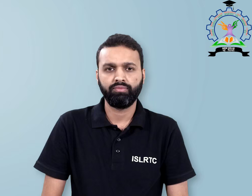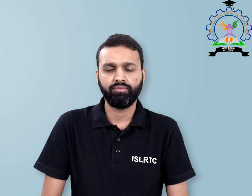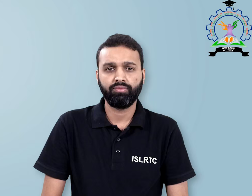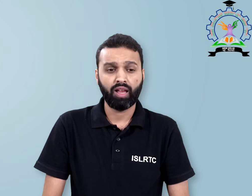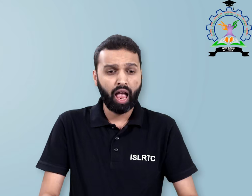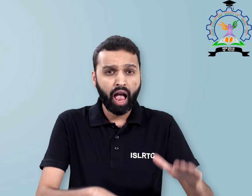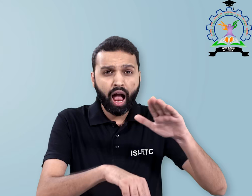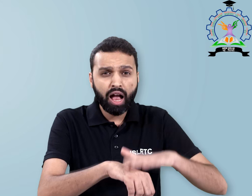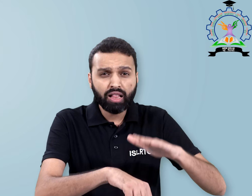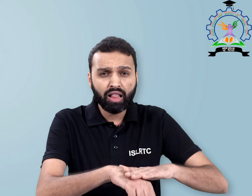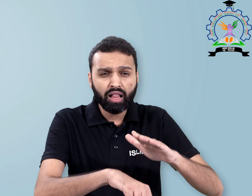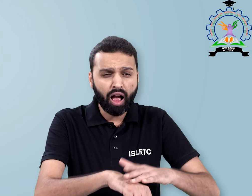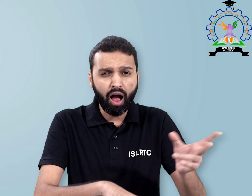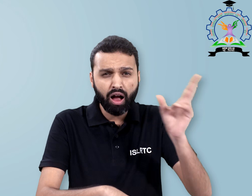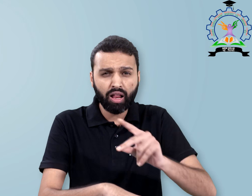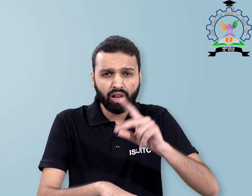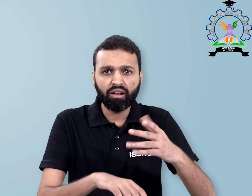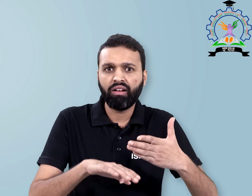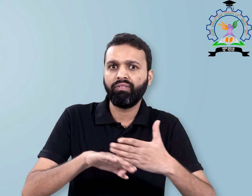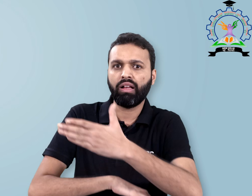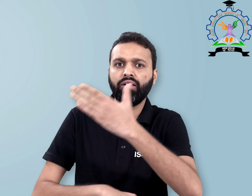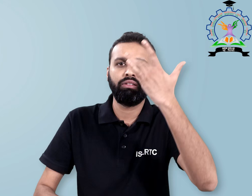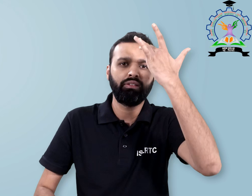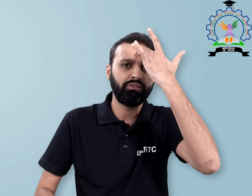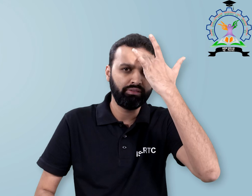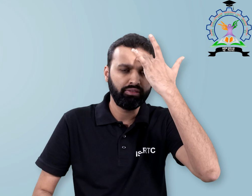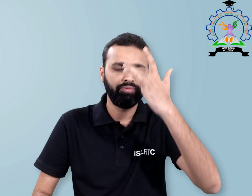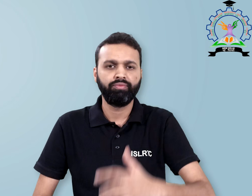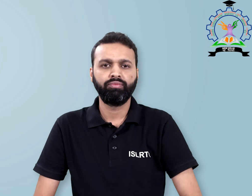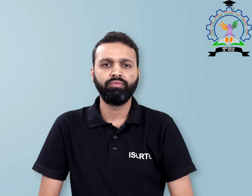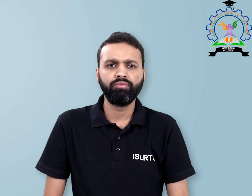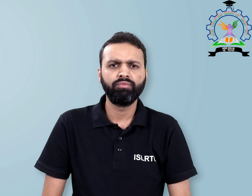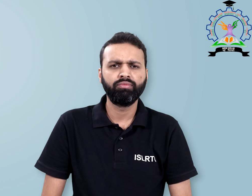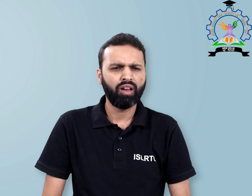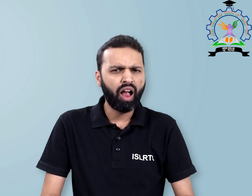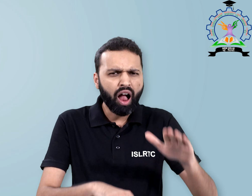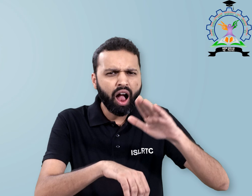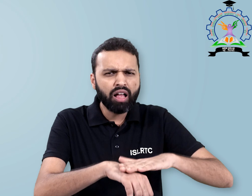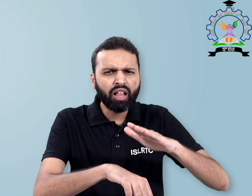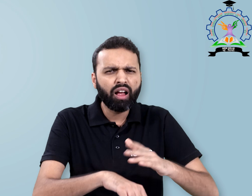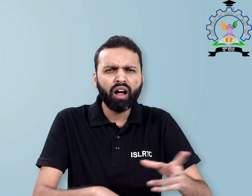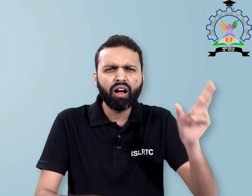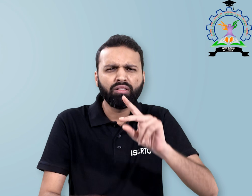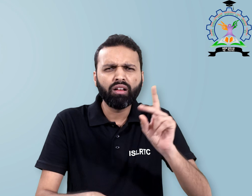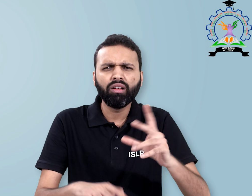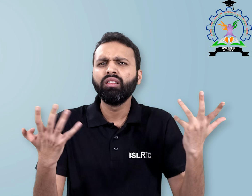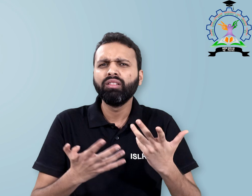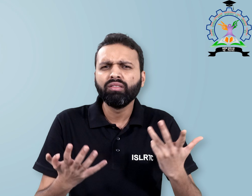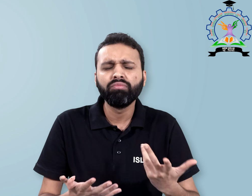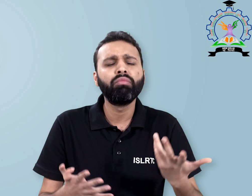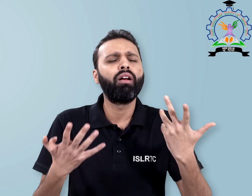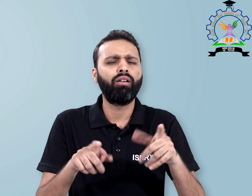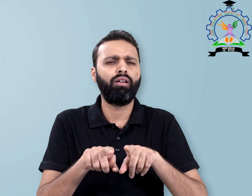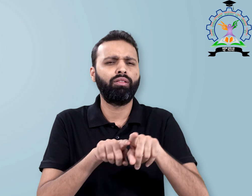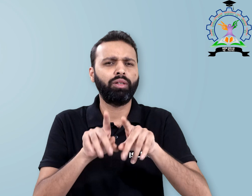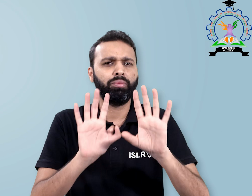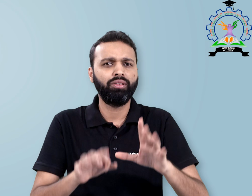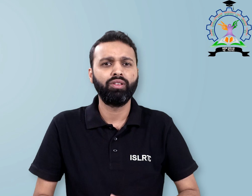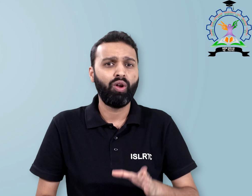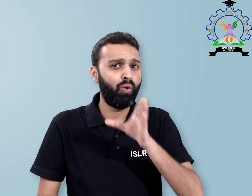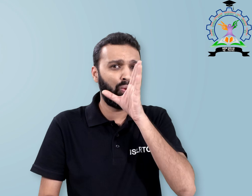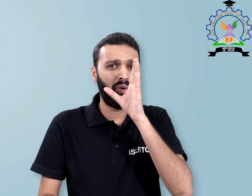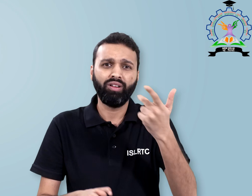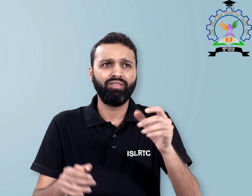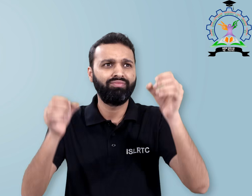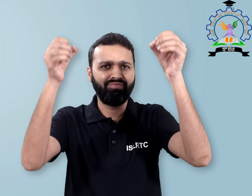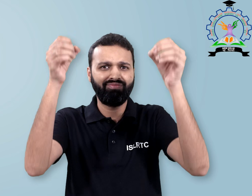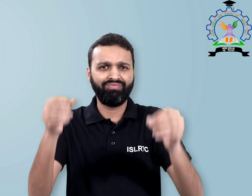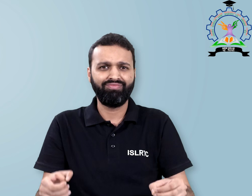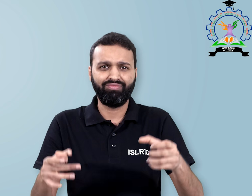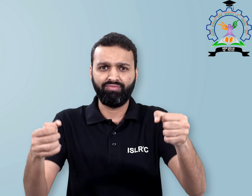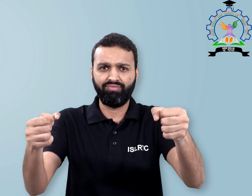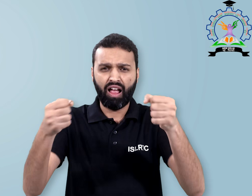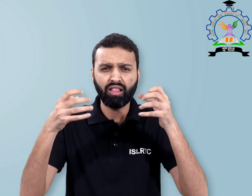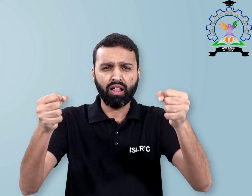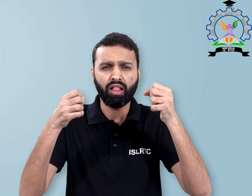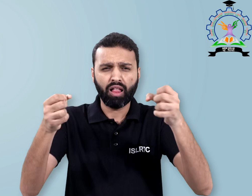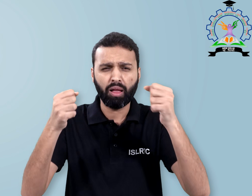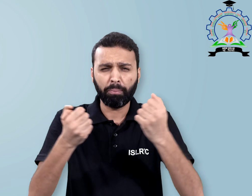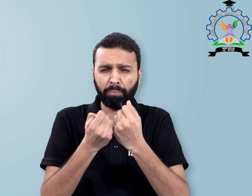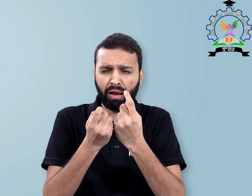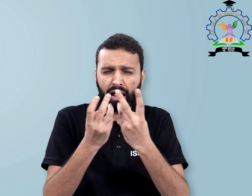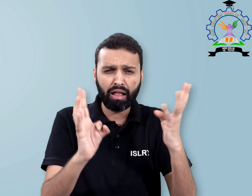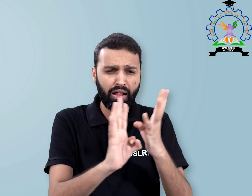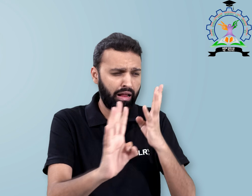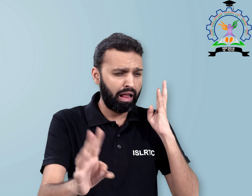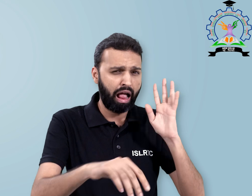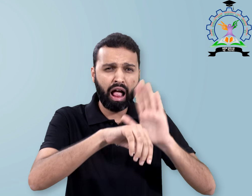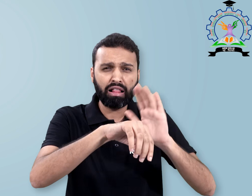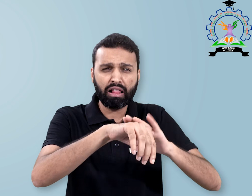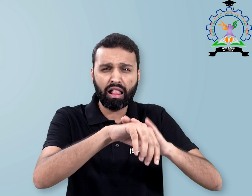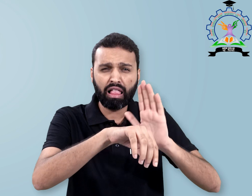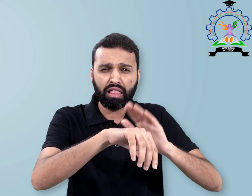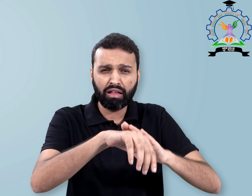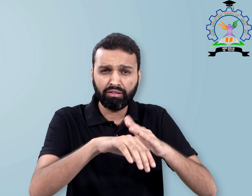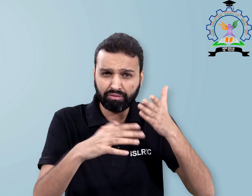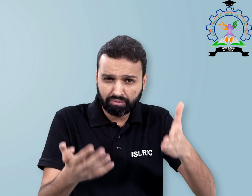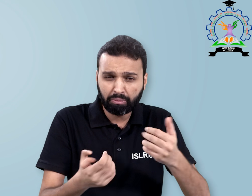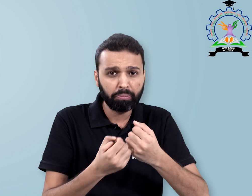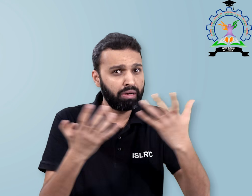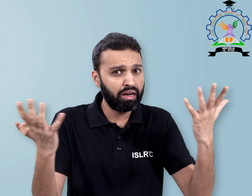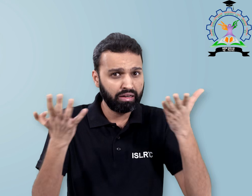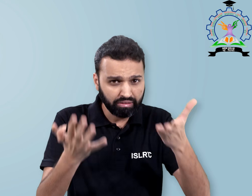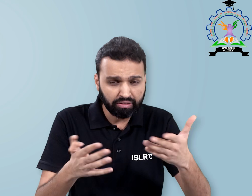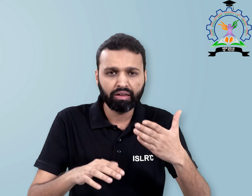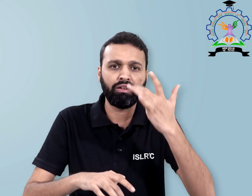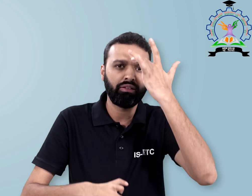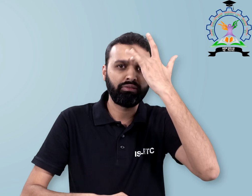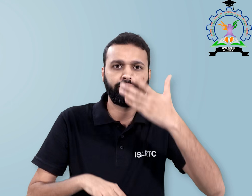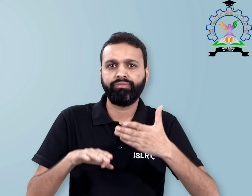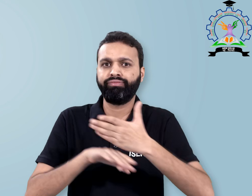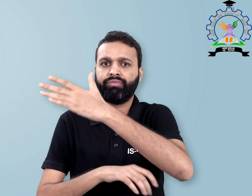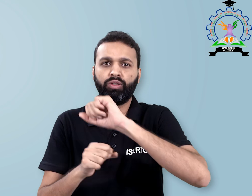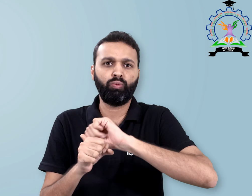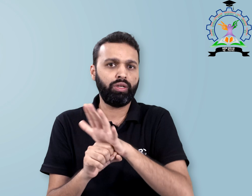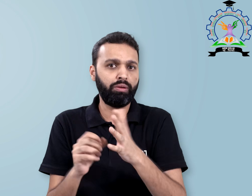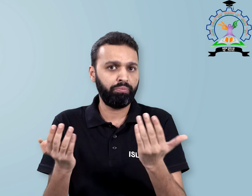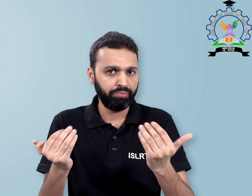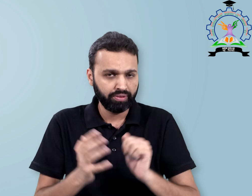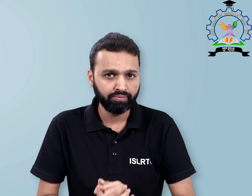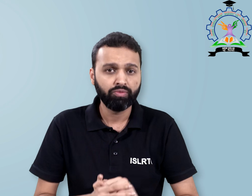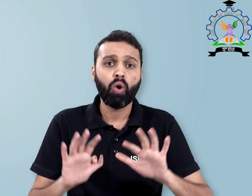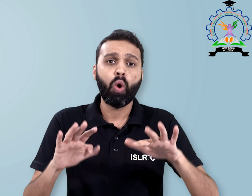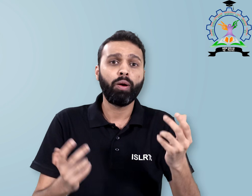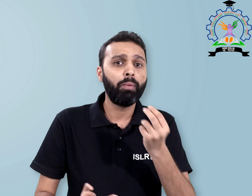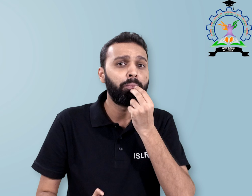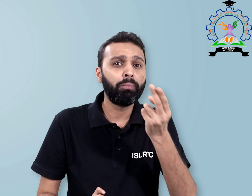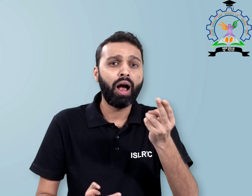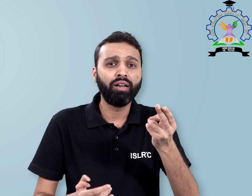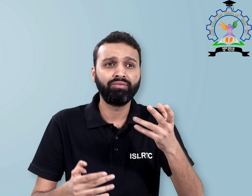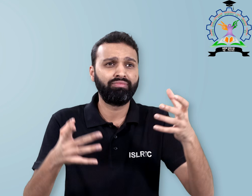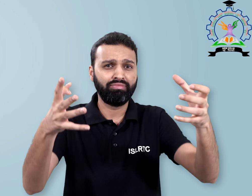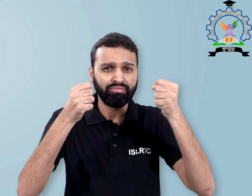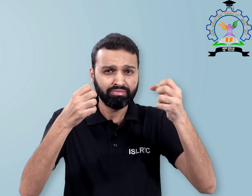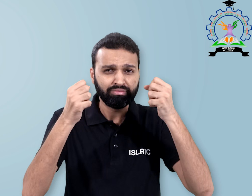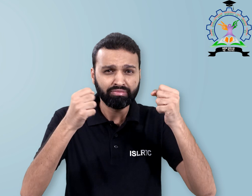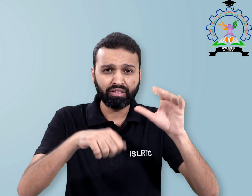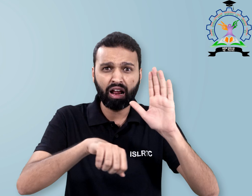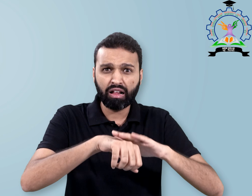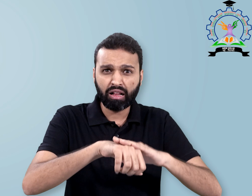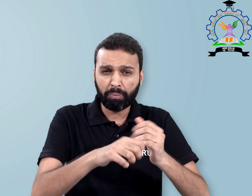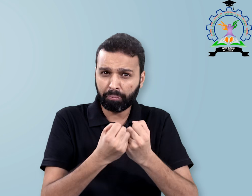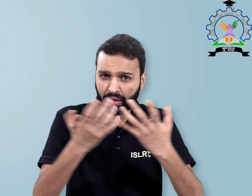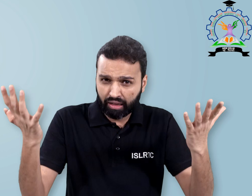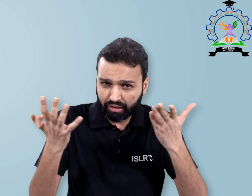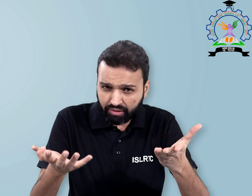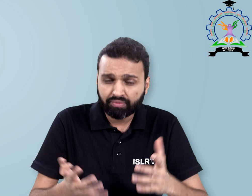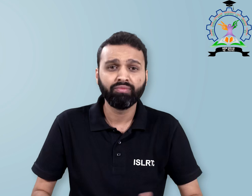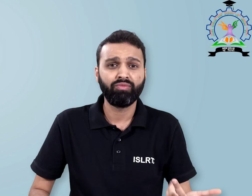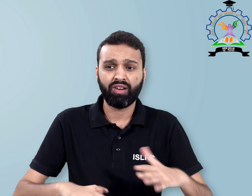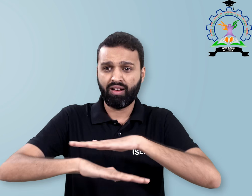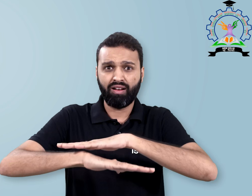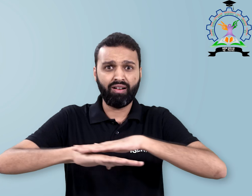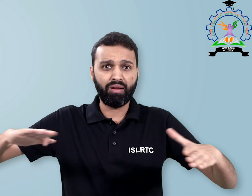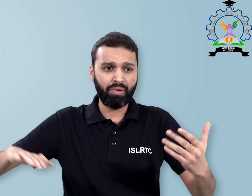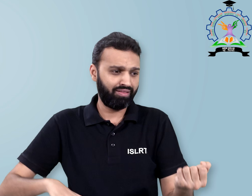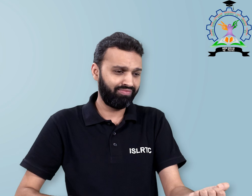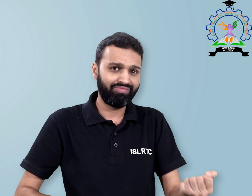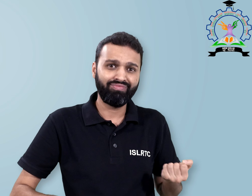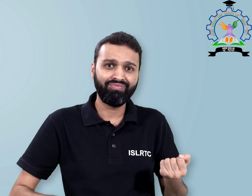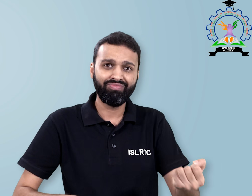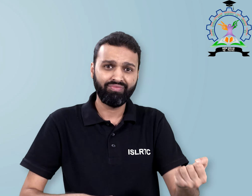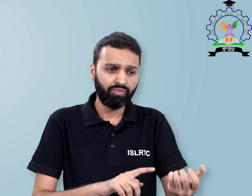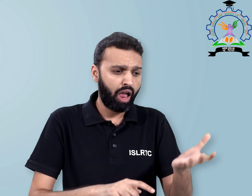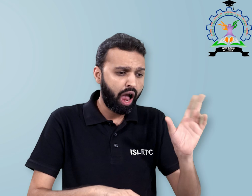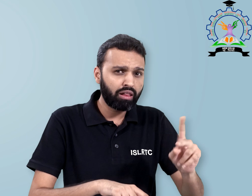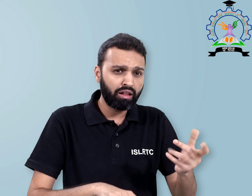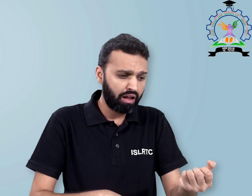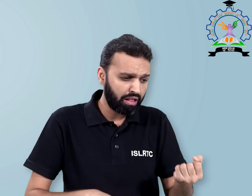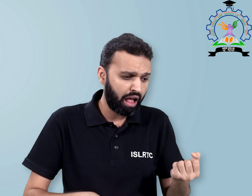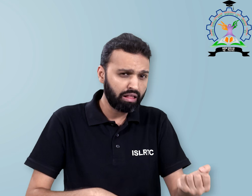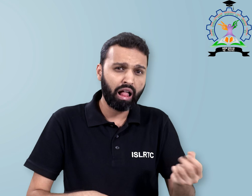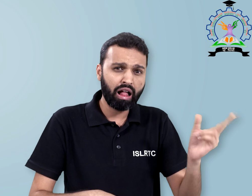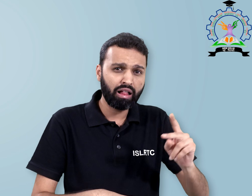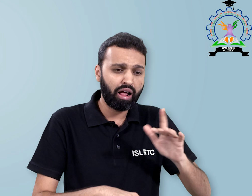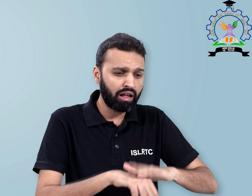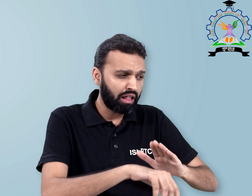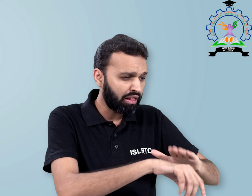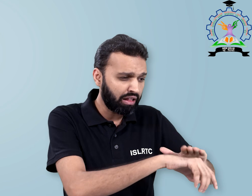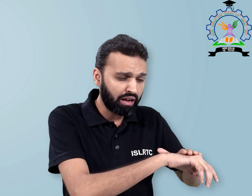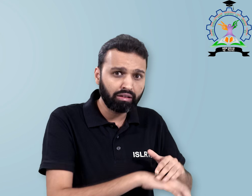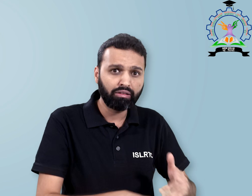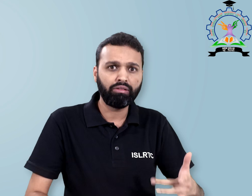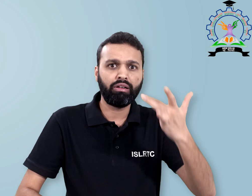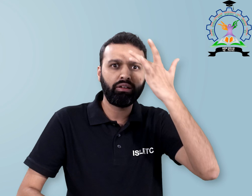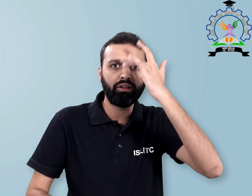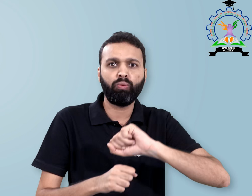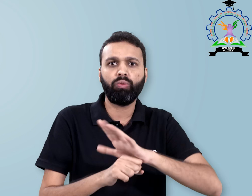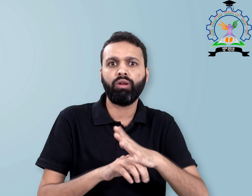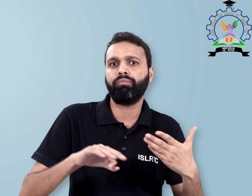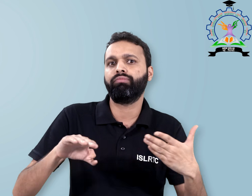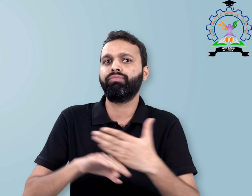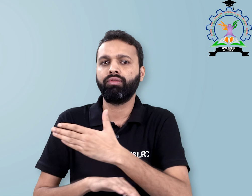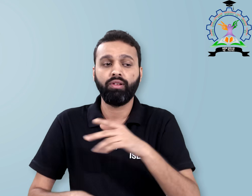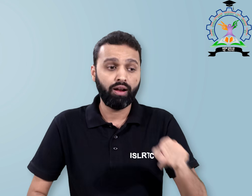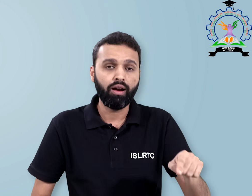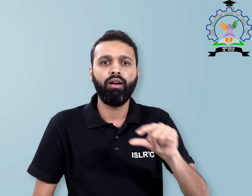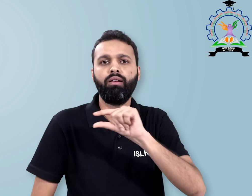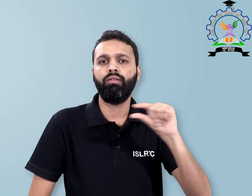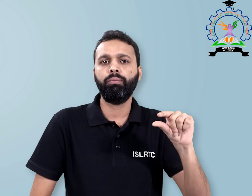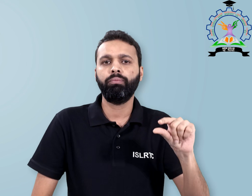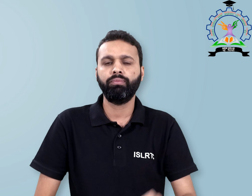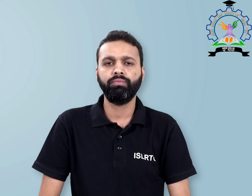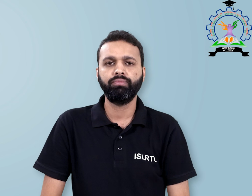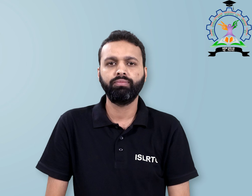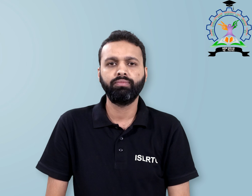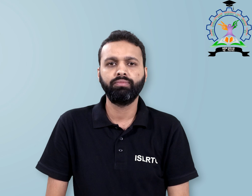High Touch Surface High-touch surfaces or common surfaces are surfaces that people frequently touch with their hands, and can become contaminated with microorganisms.